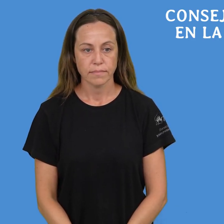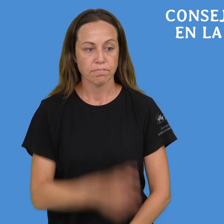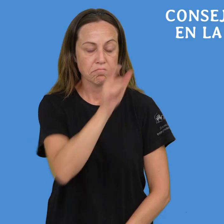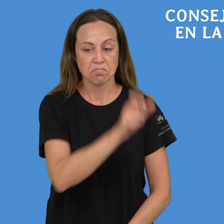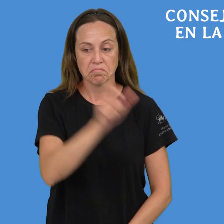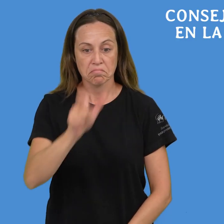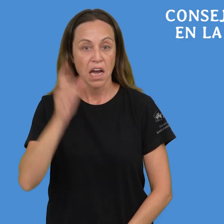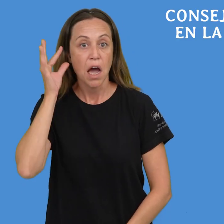persona